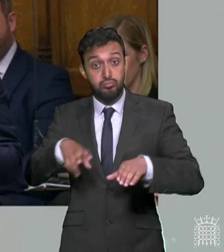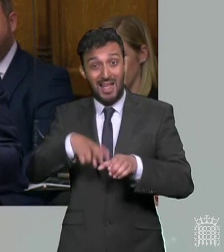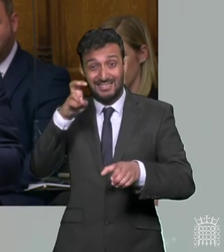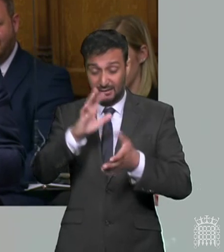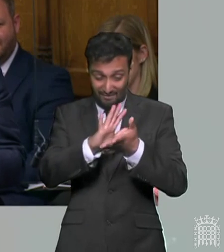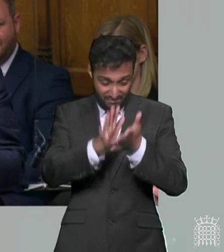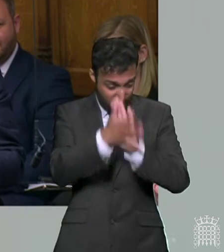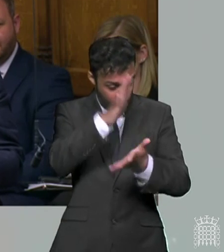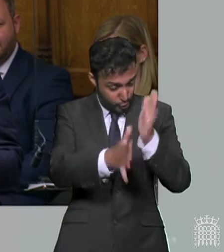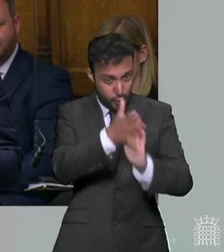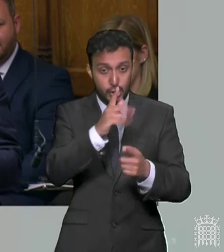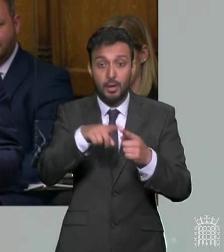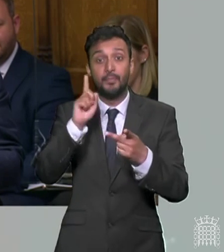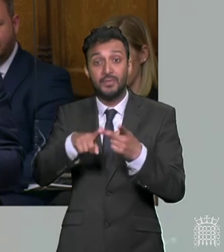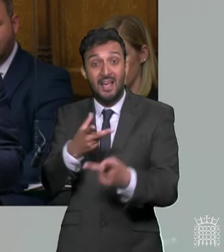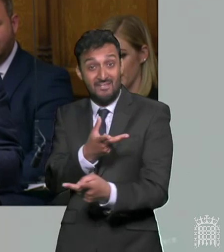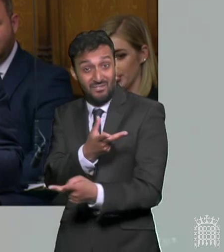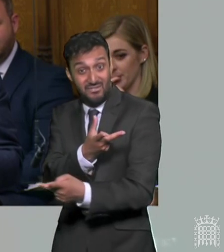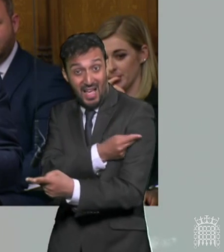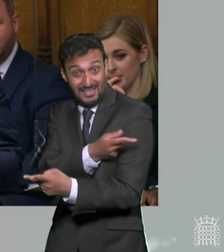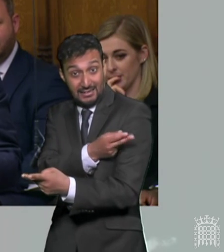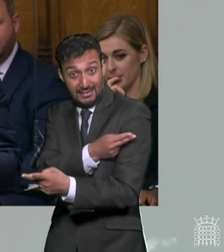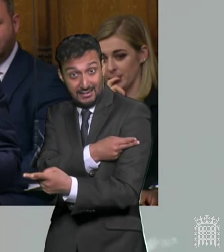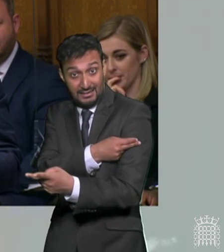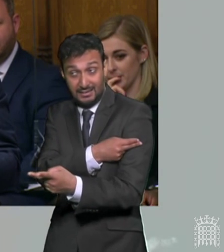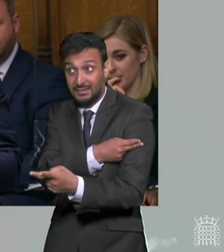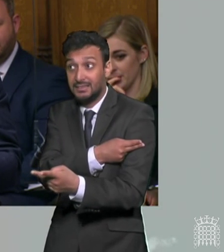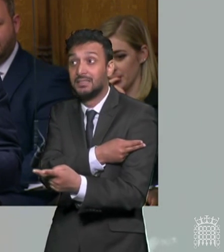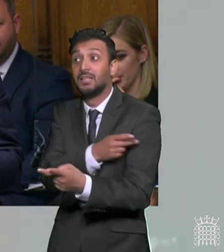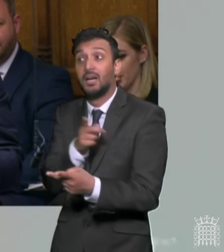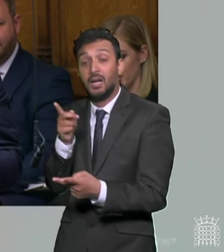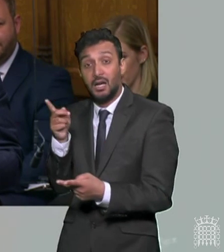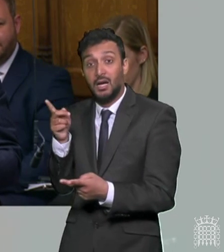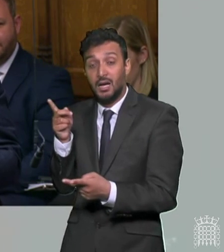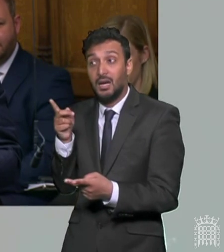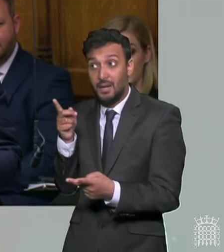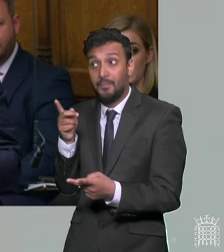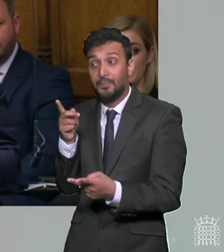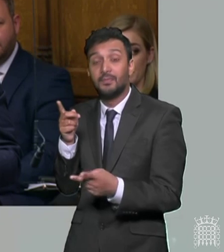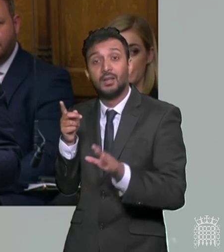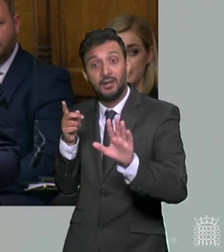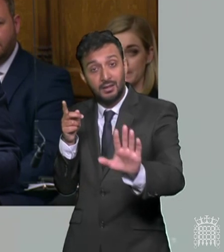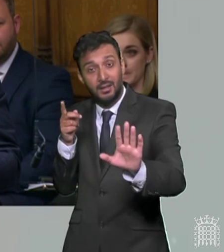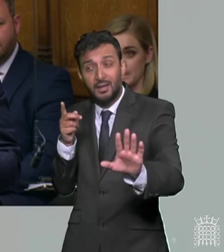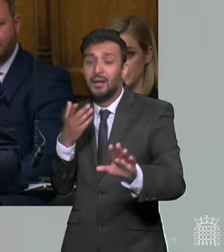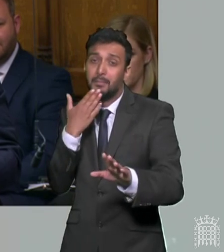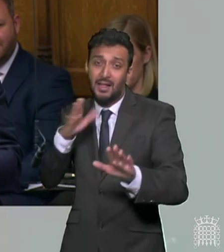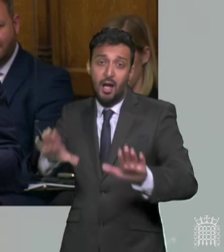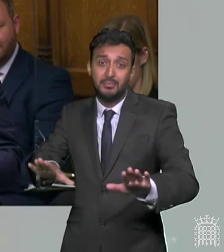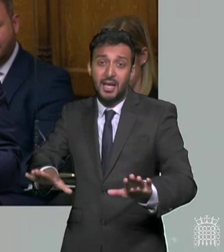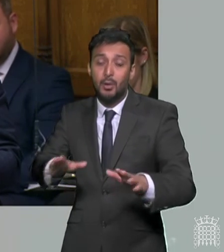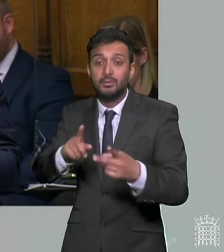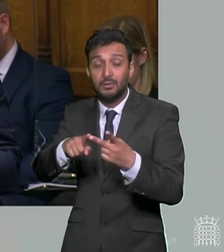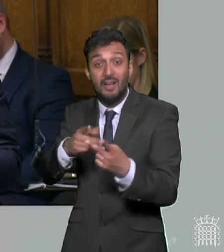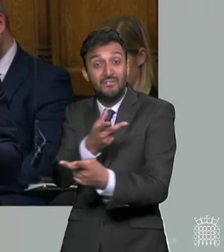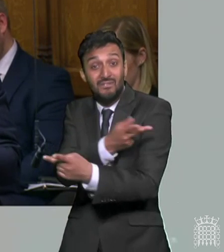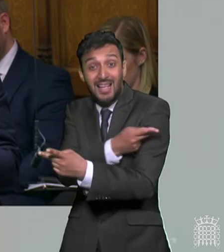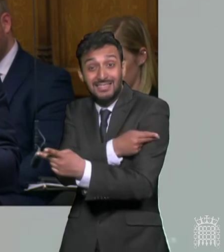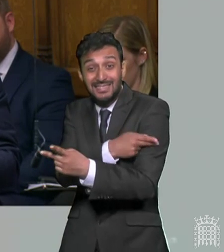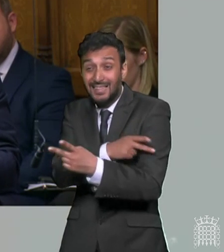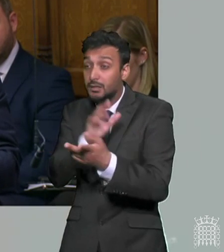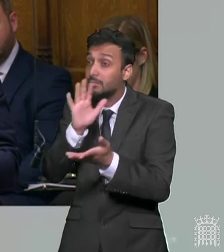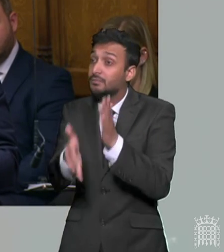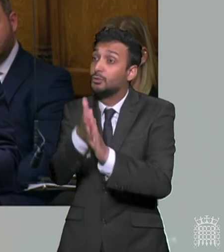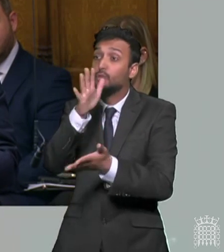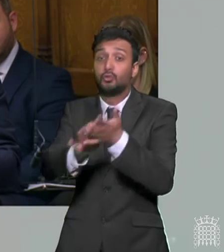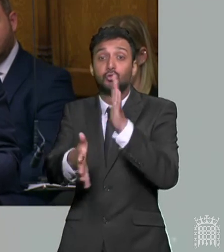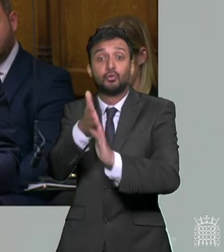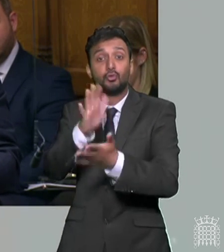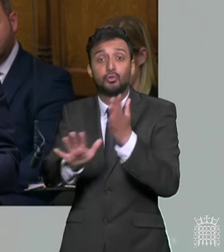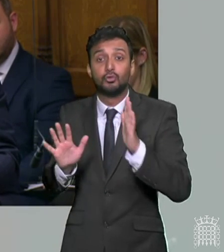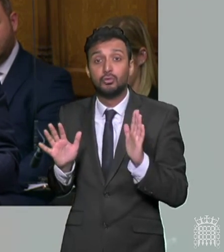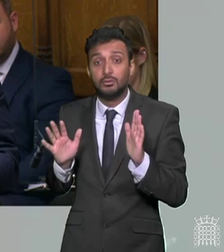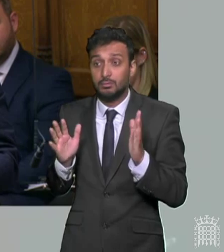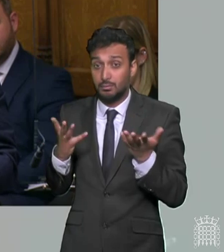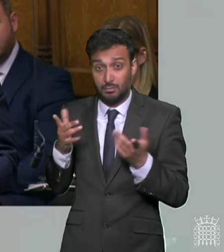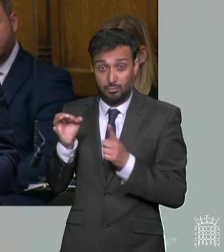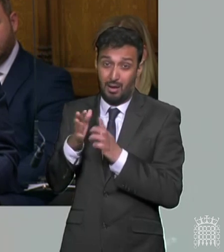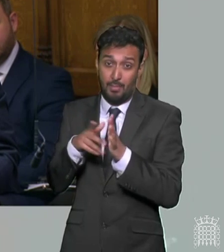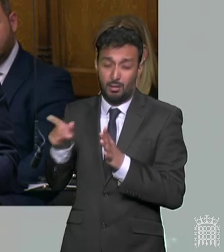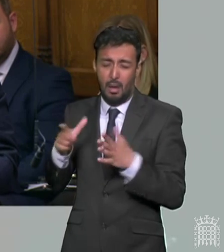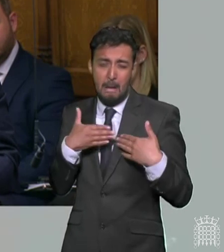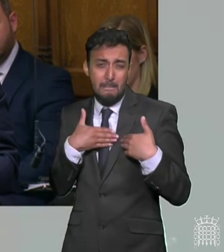Brexit is done. The vaccine— If the Opposition can contain themselves—the vaccine roll-out is done.